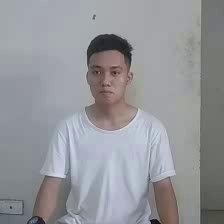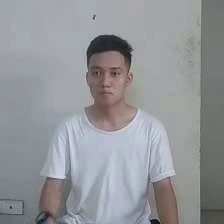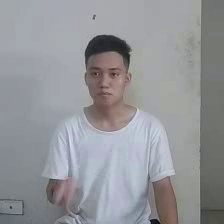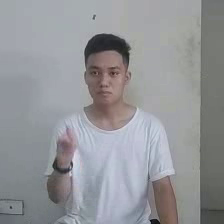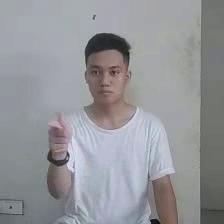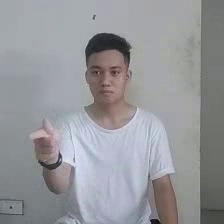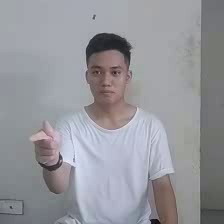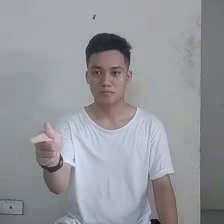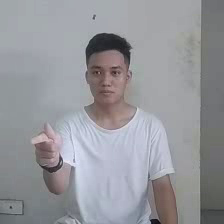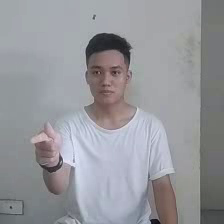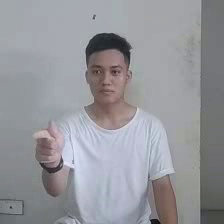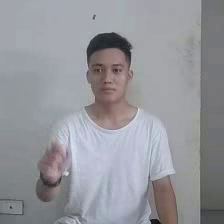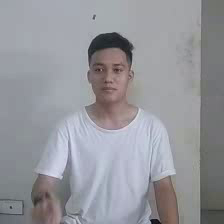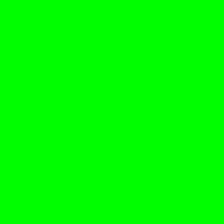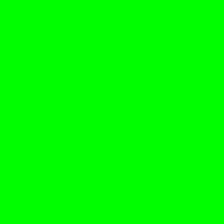Ghét